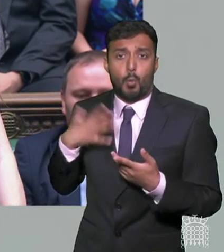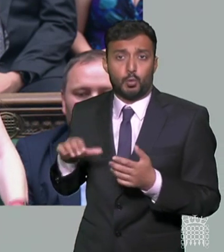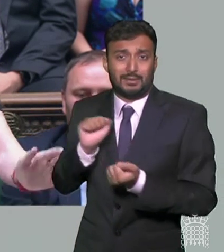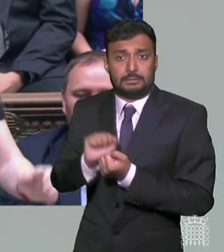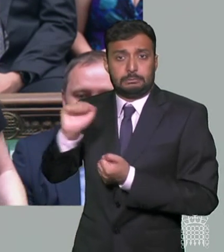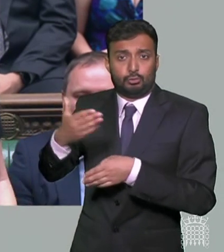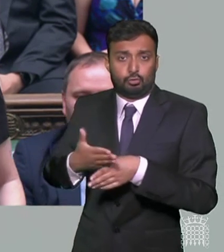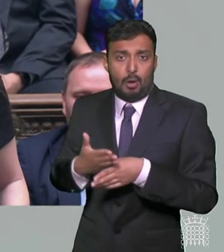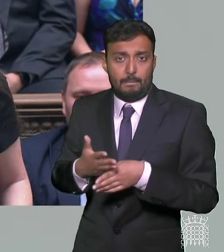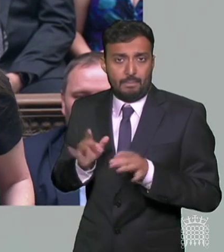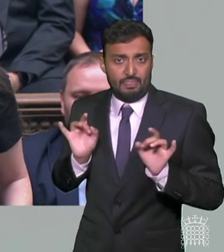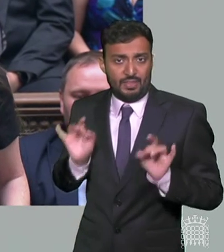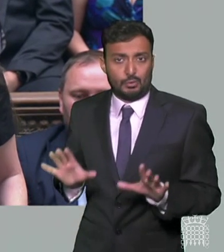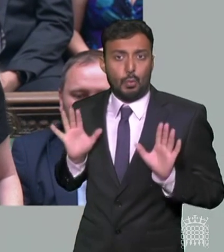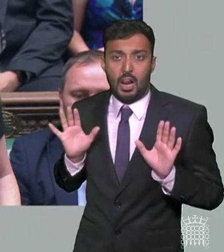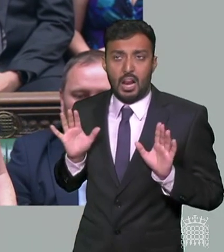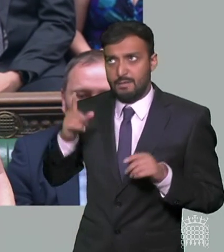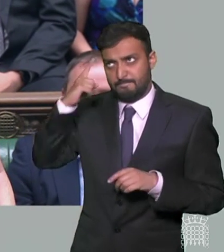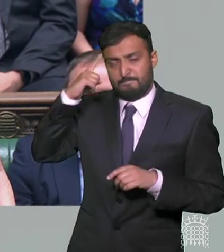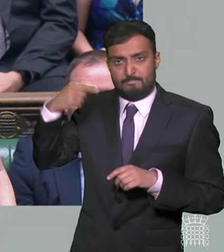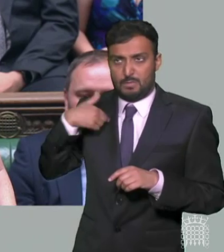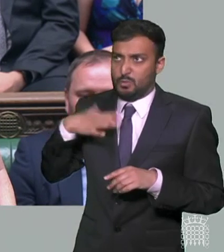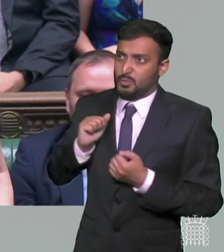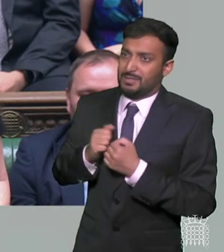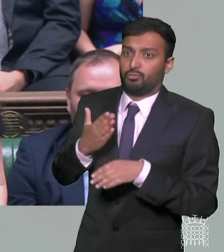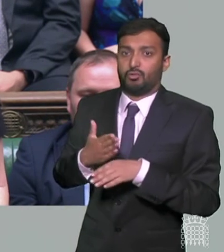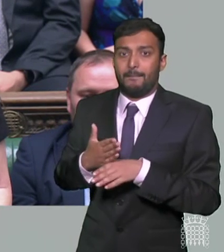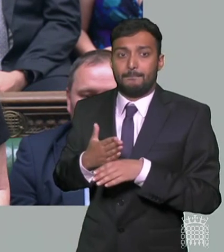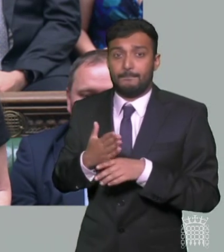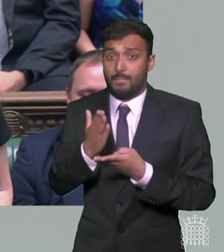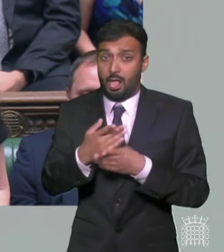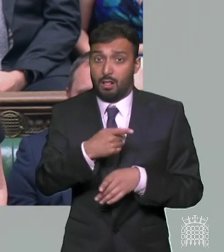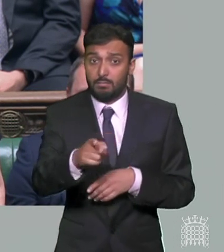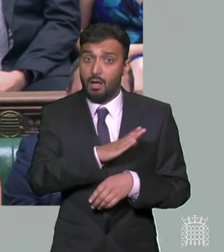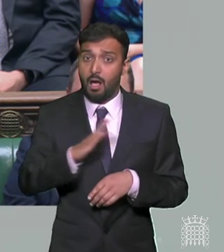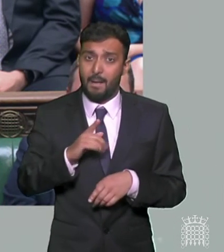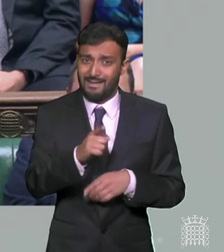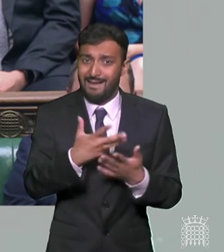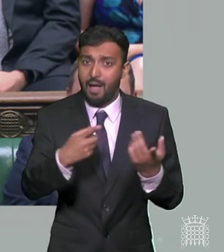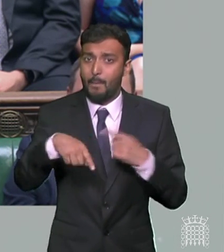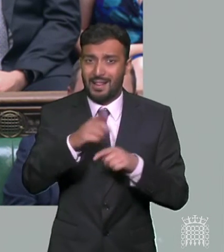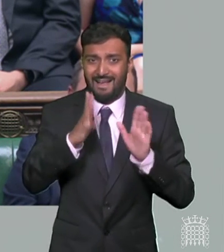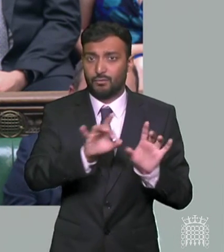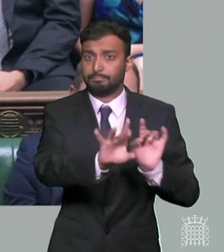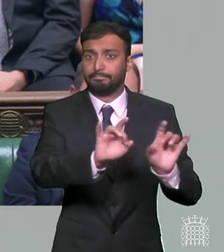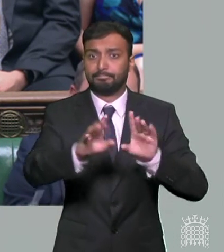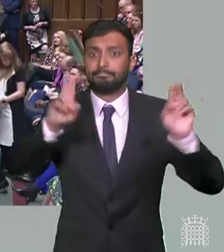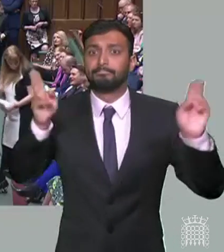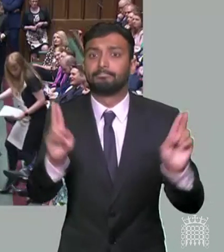Just how many more troops have to lose their jobs before the Deputy Prime Minister finally says enough is enough?